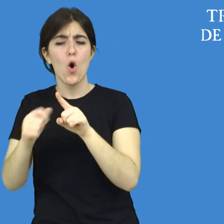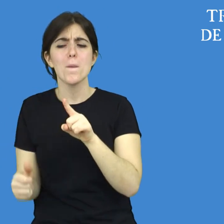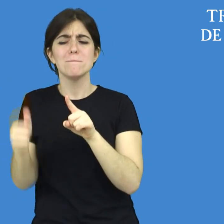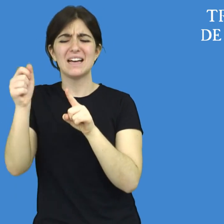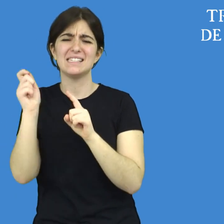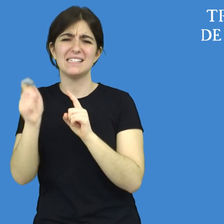más cantidad